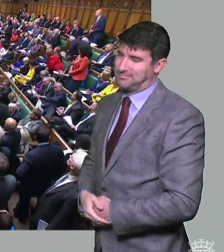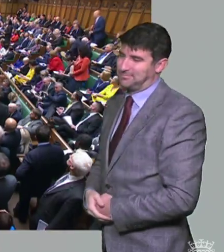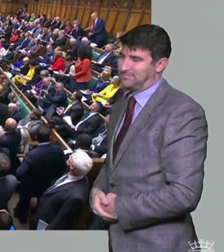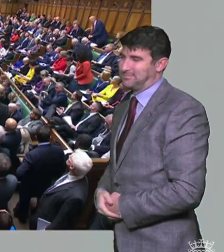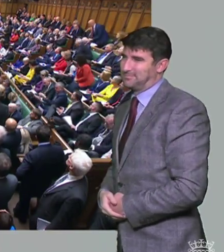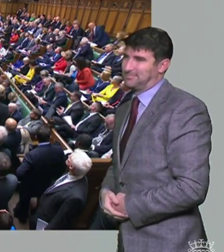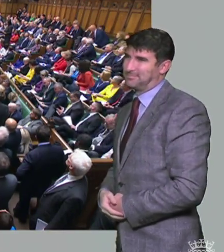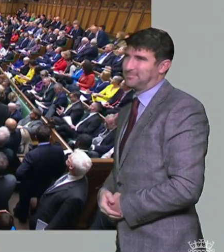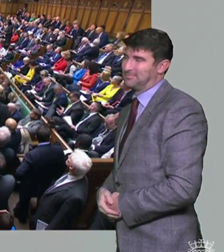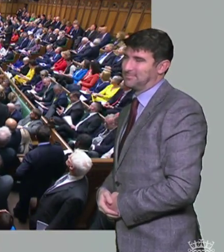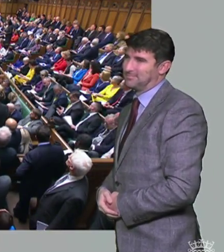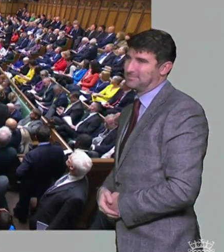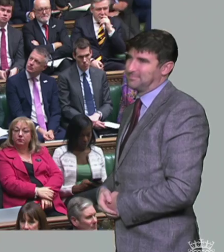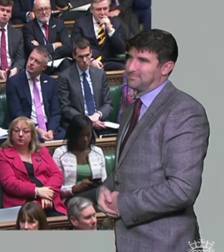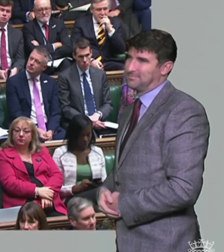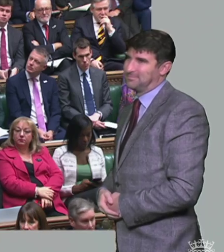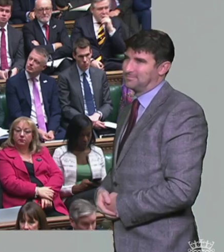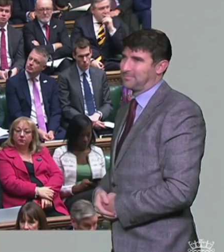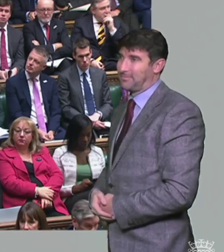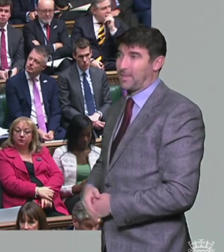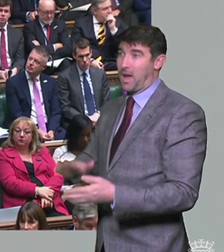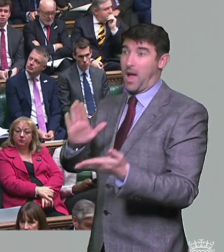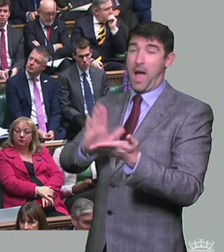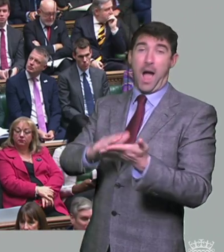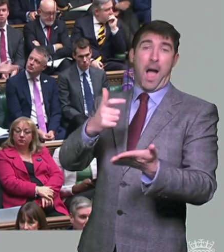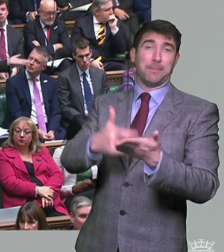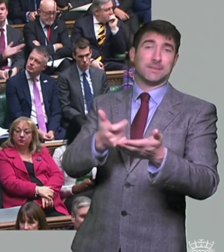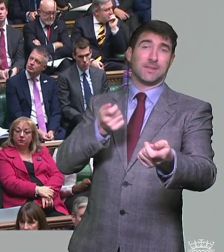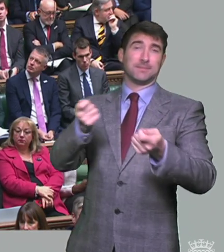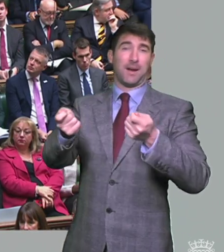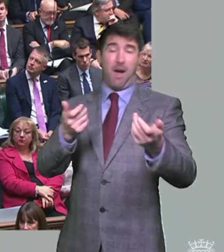This is certainly a topsy-turvy Tory Government.